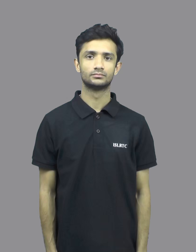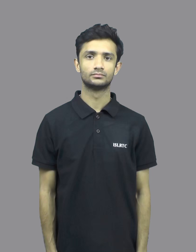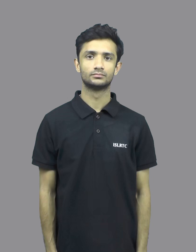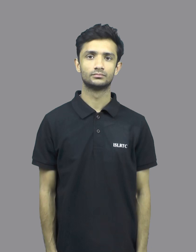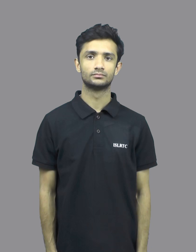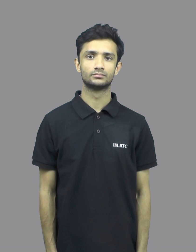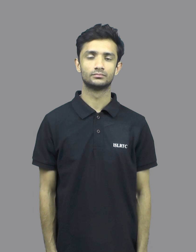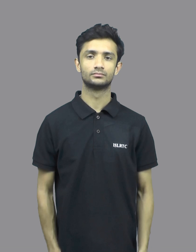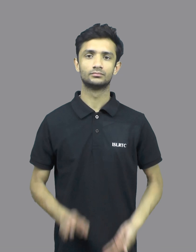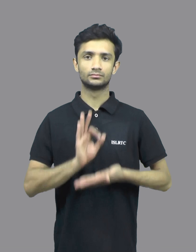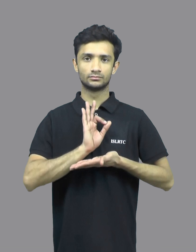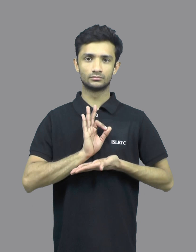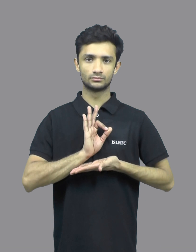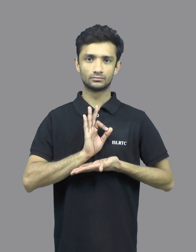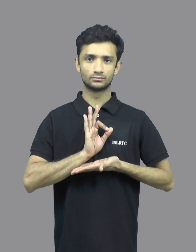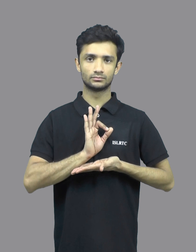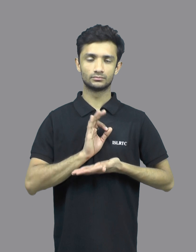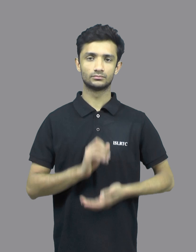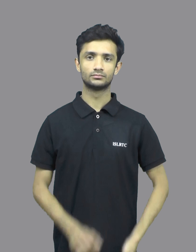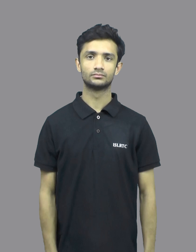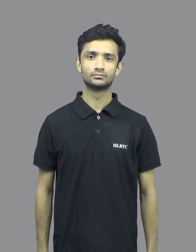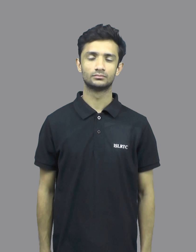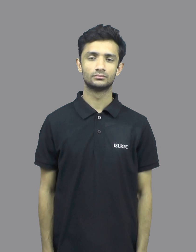Buddhism Buddhist